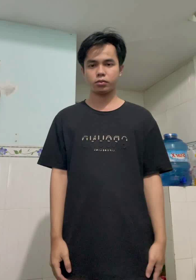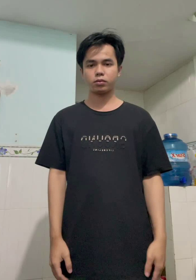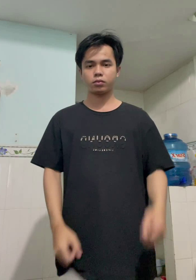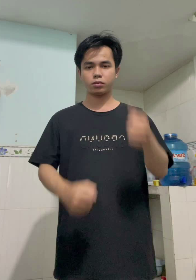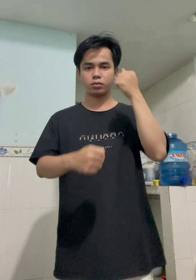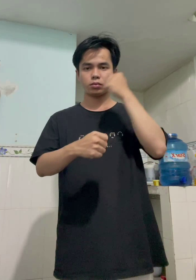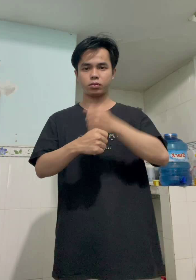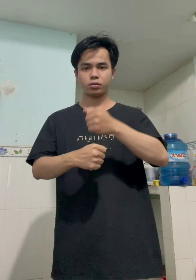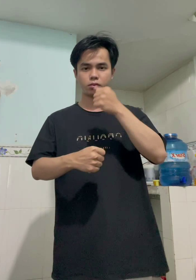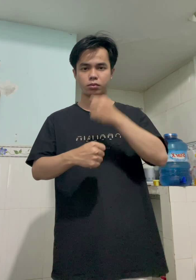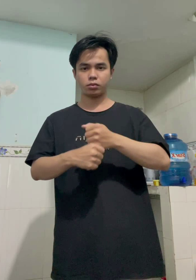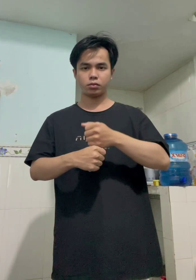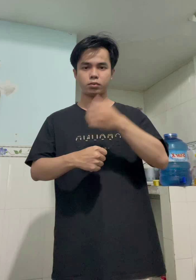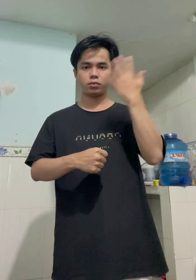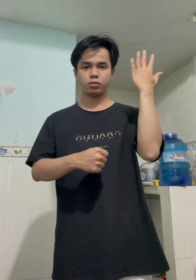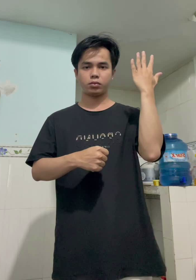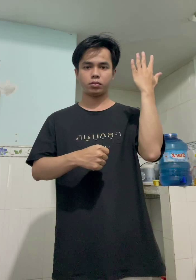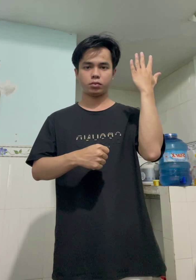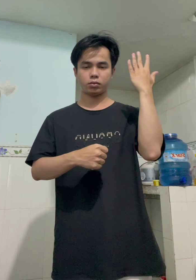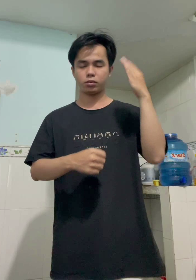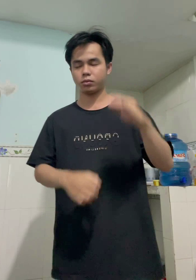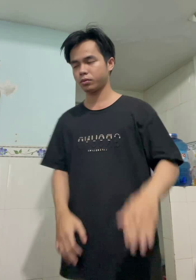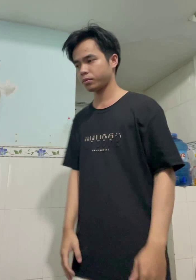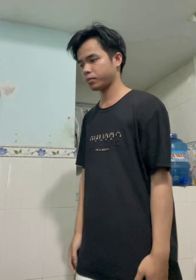that nghiep